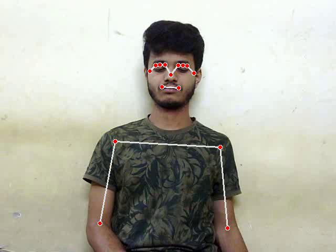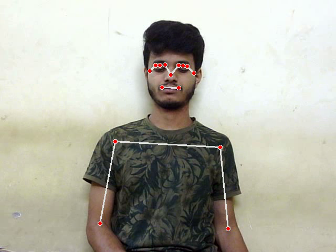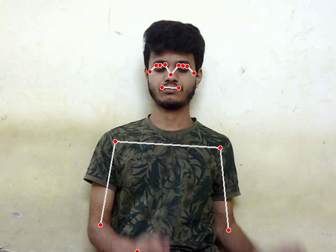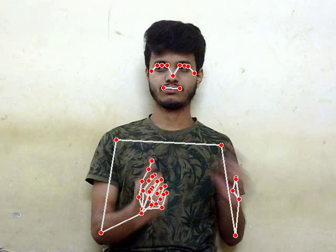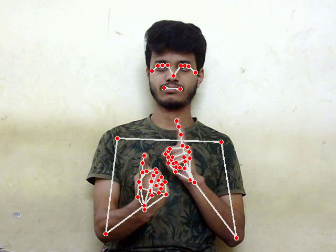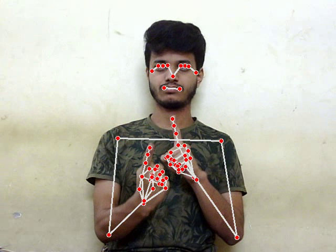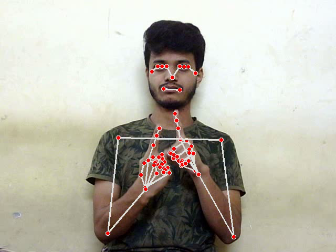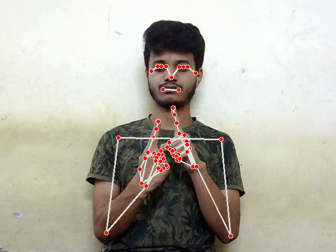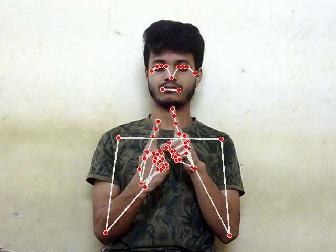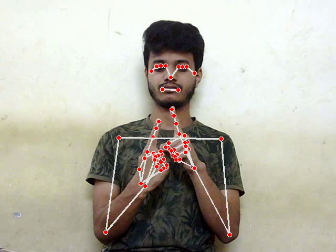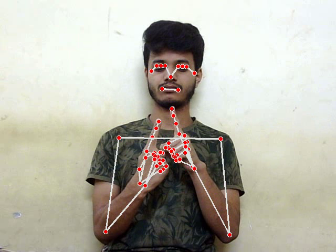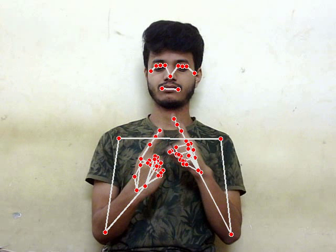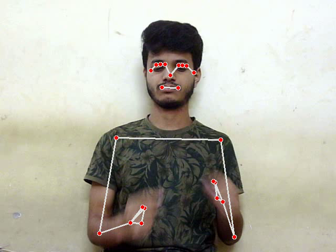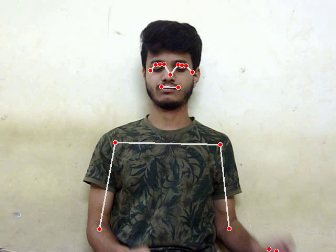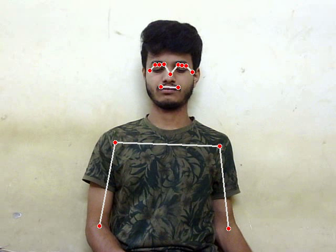meet